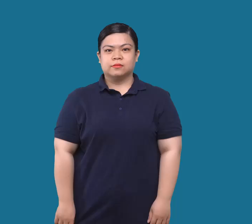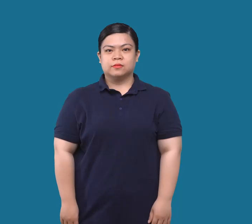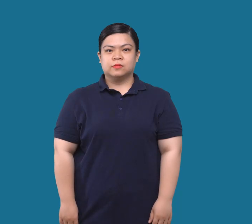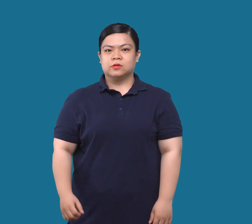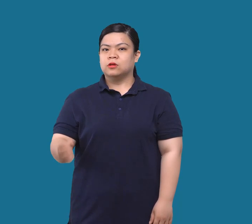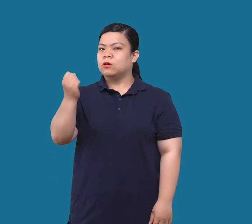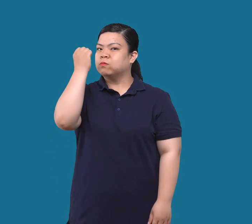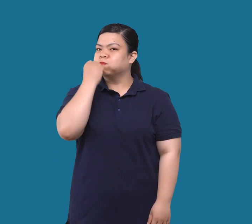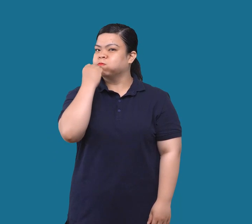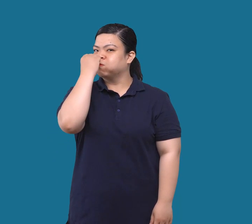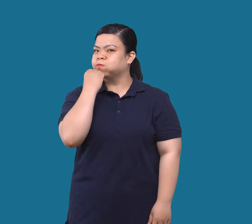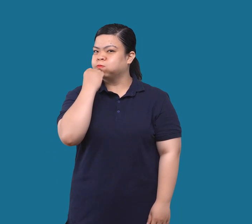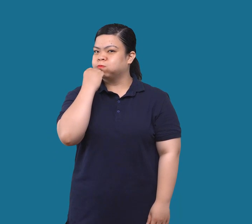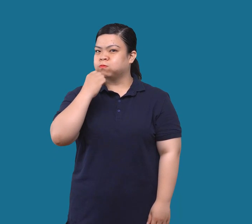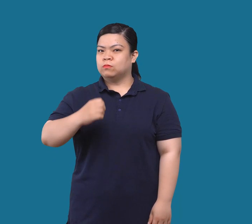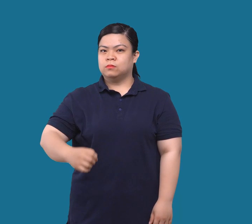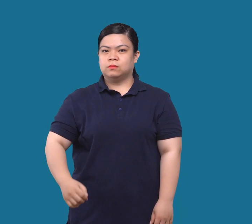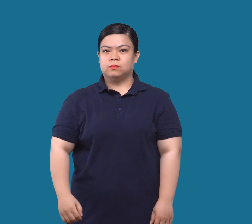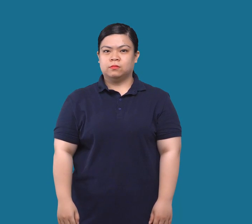quả hồng